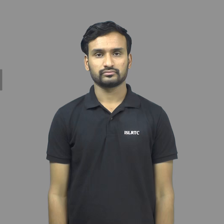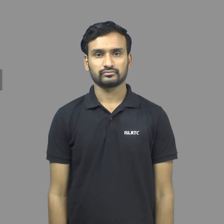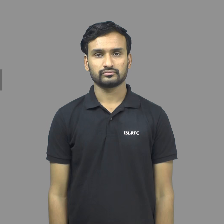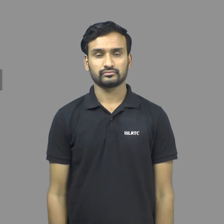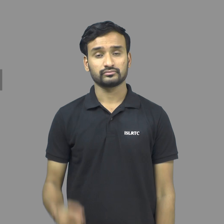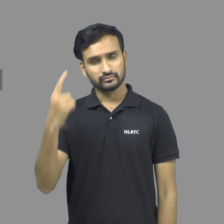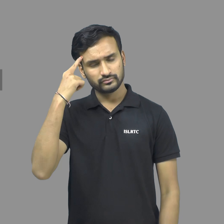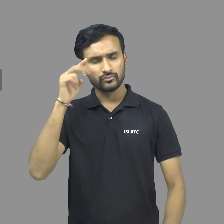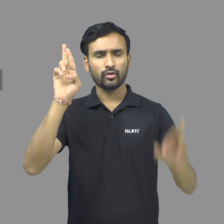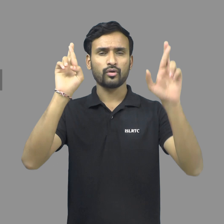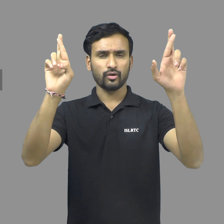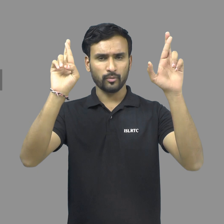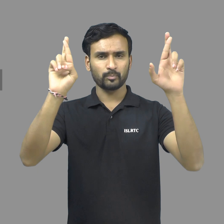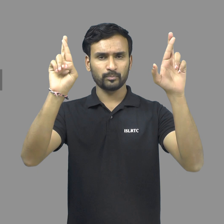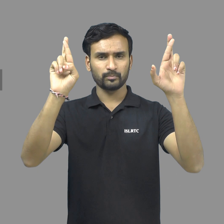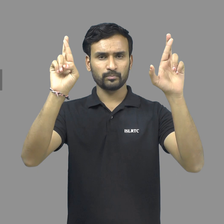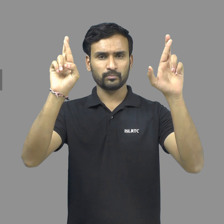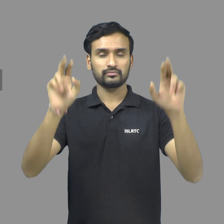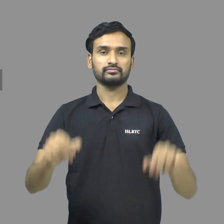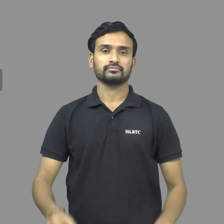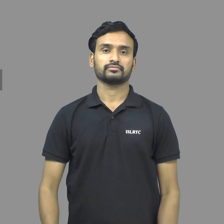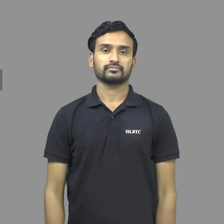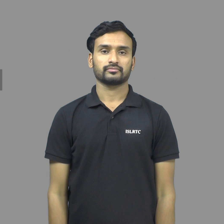Hope